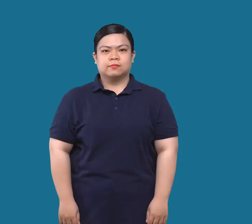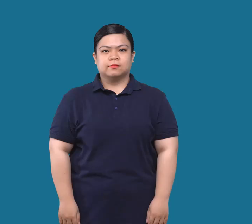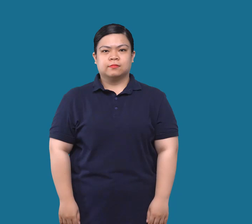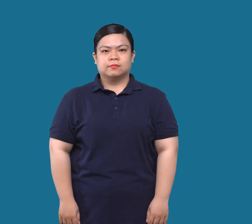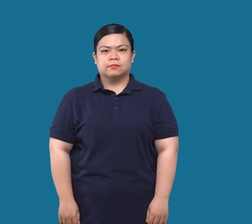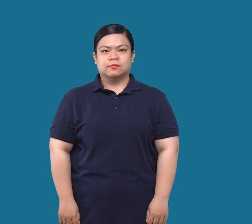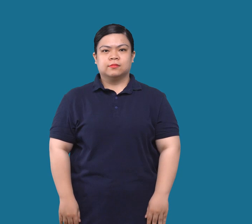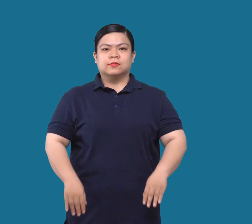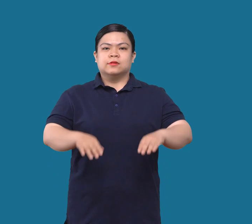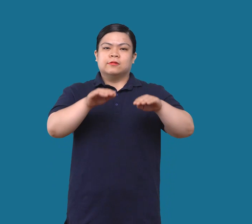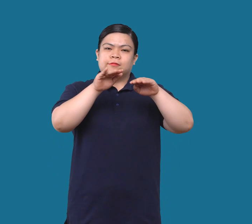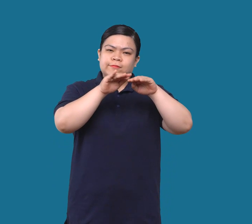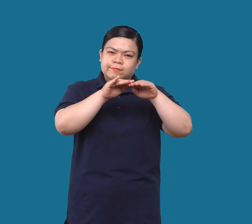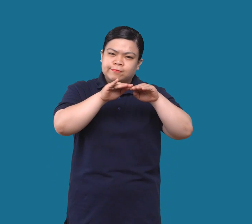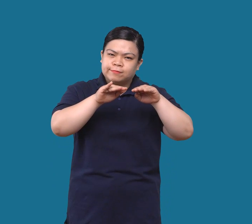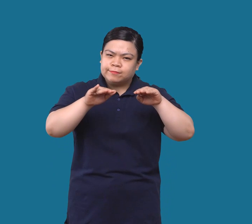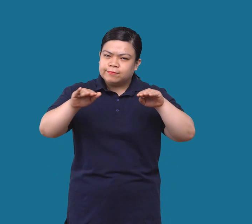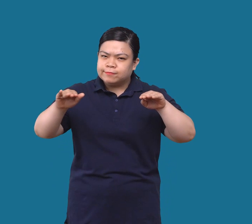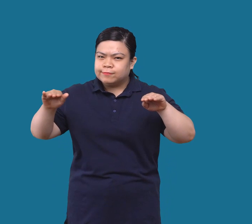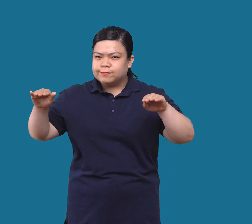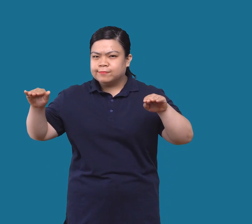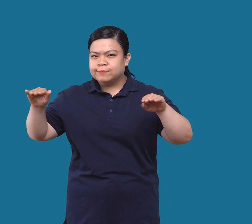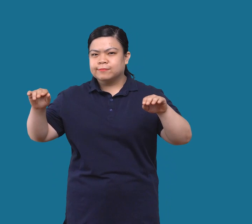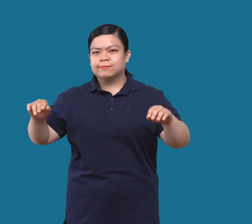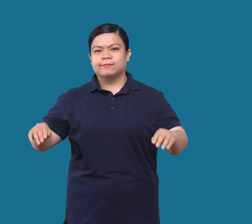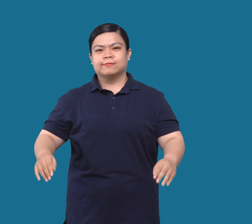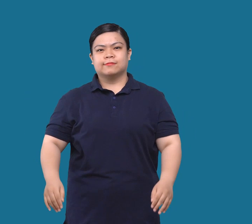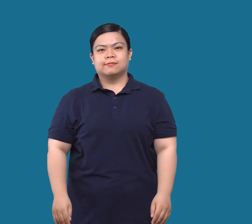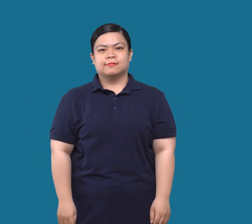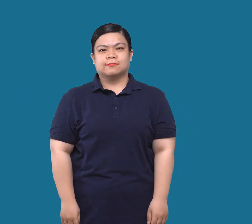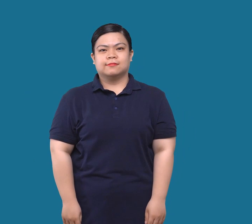ổn định